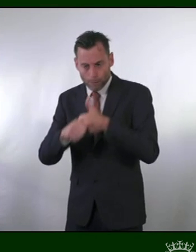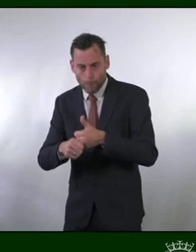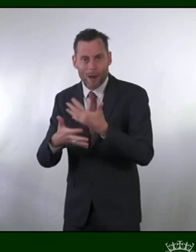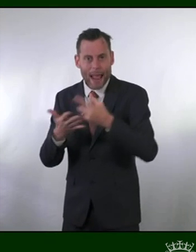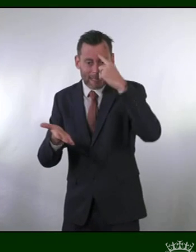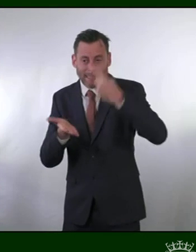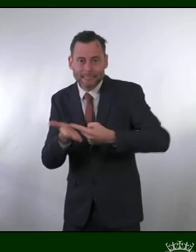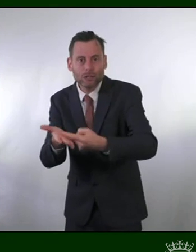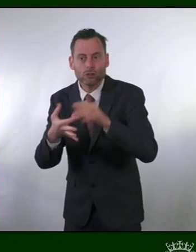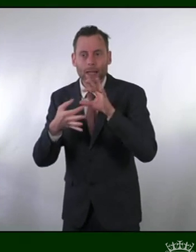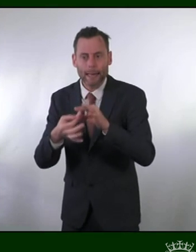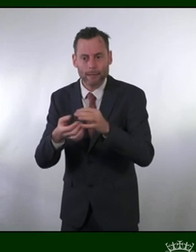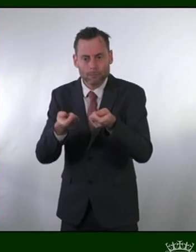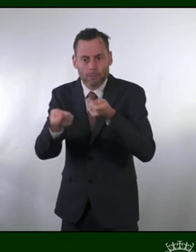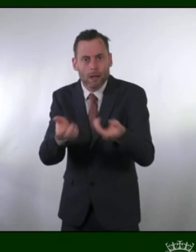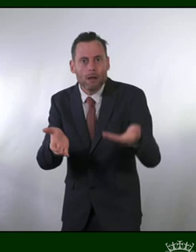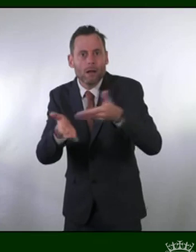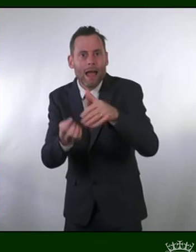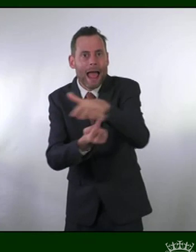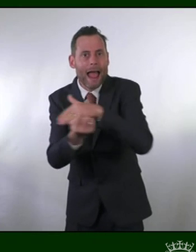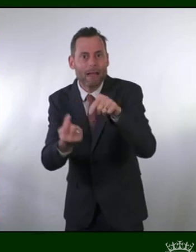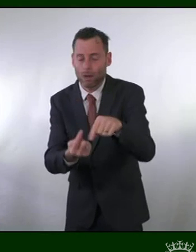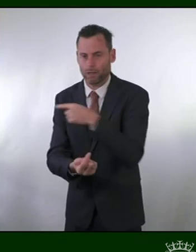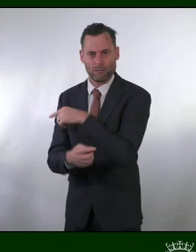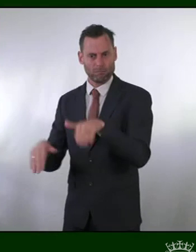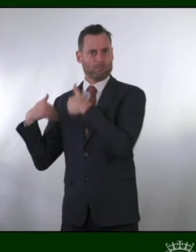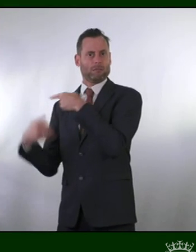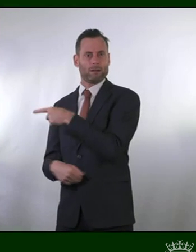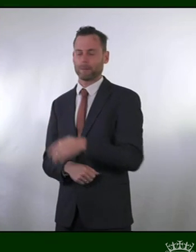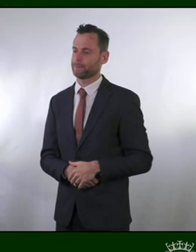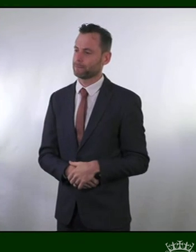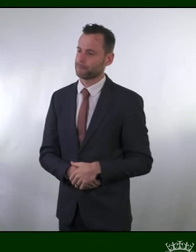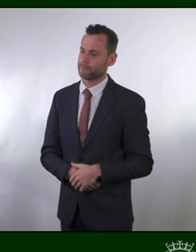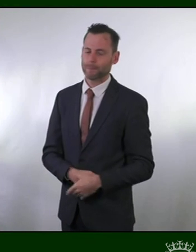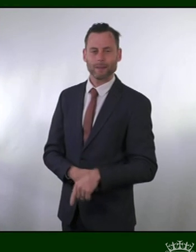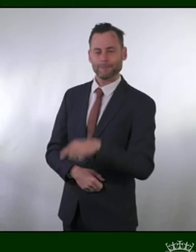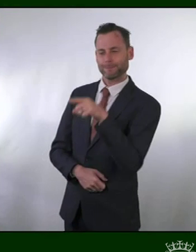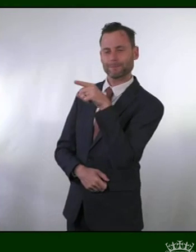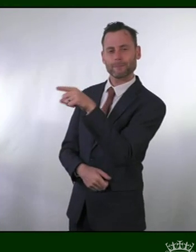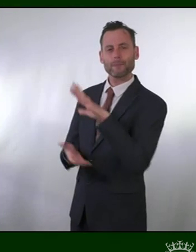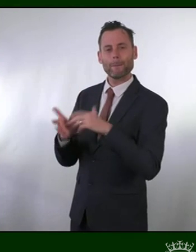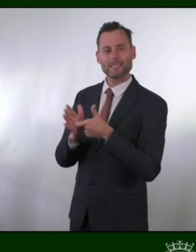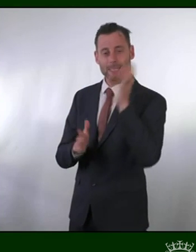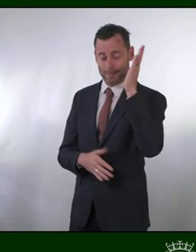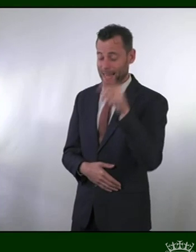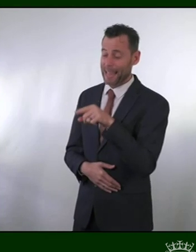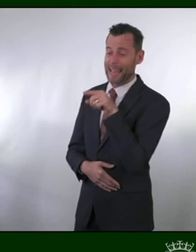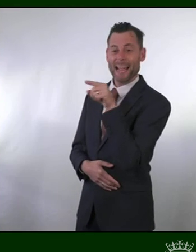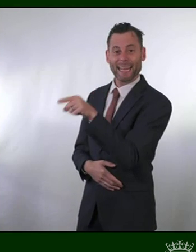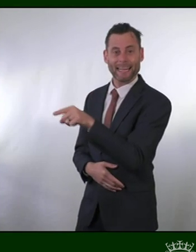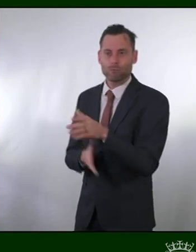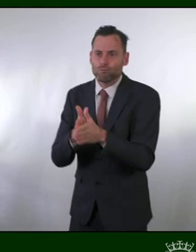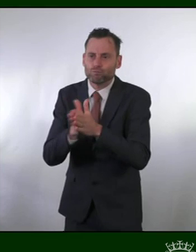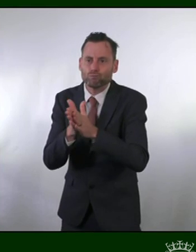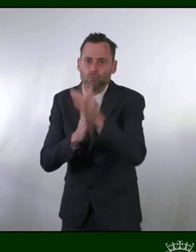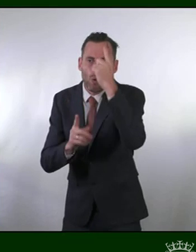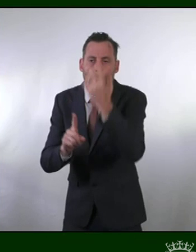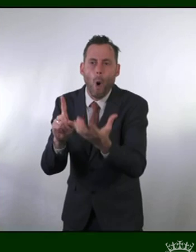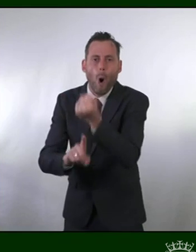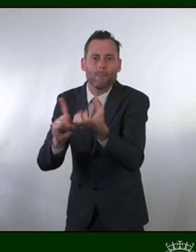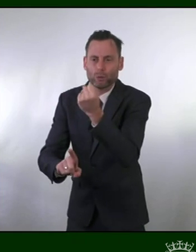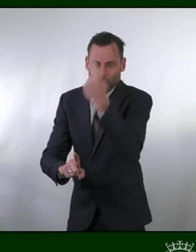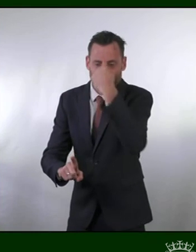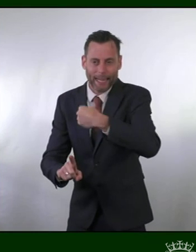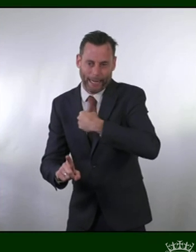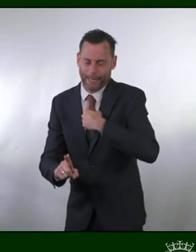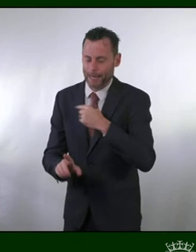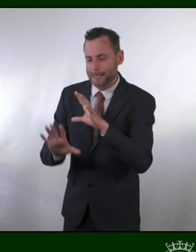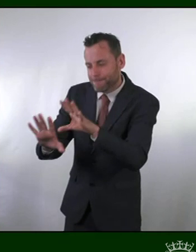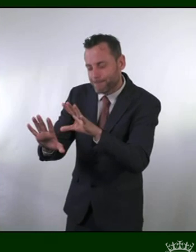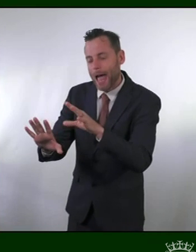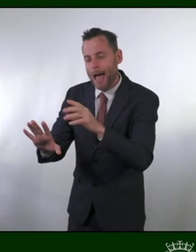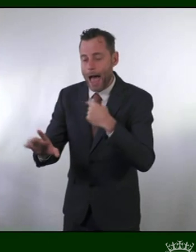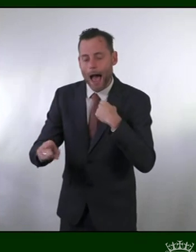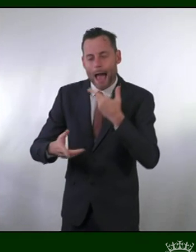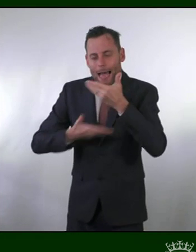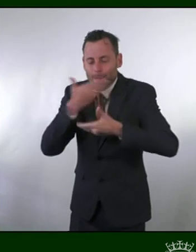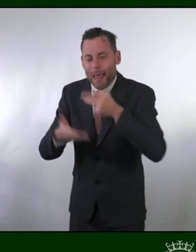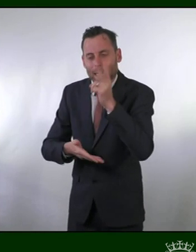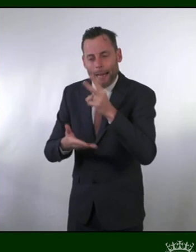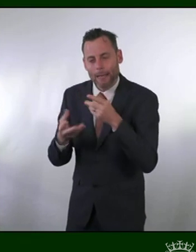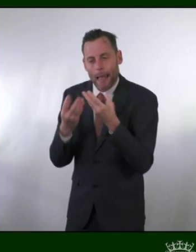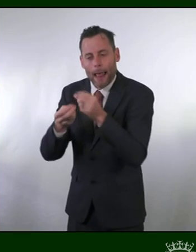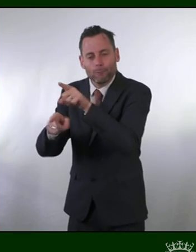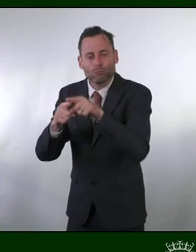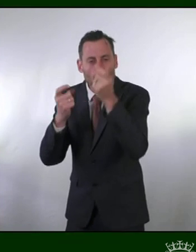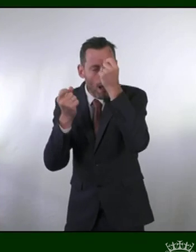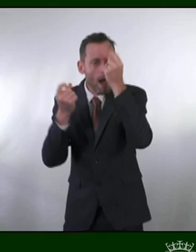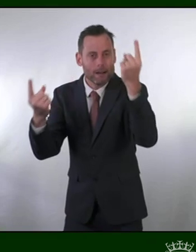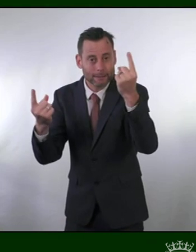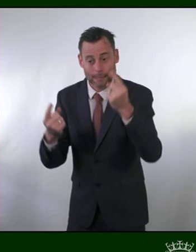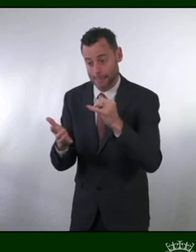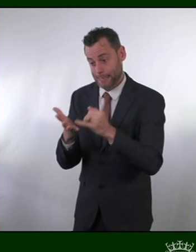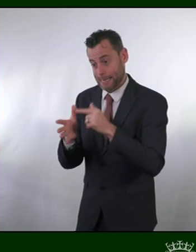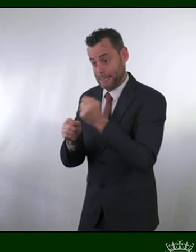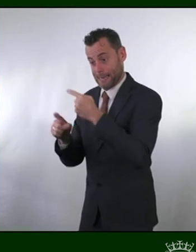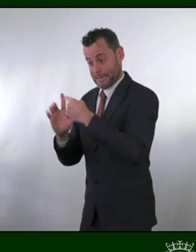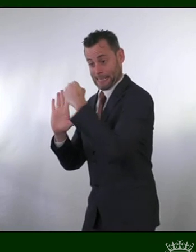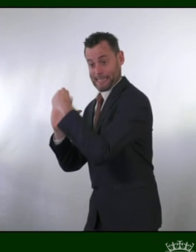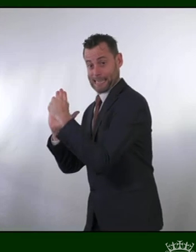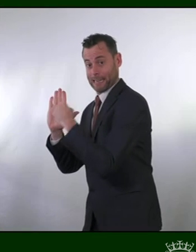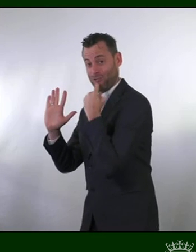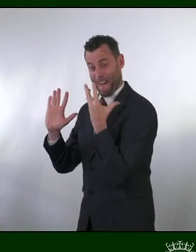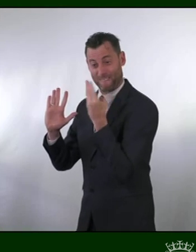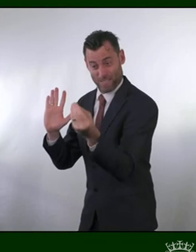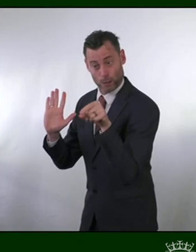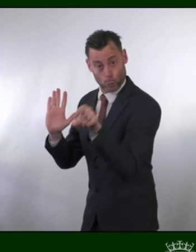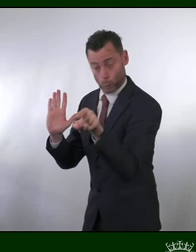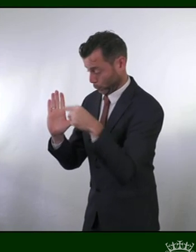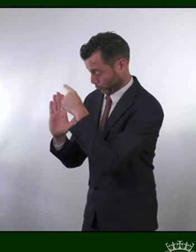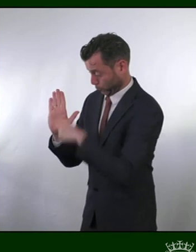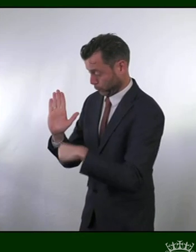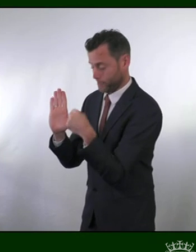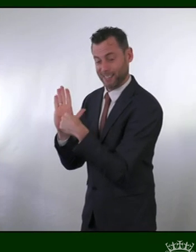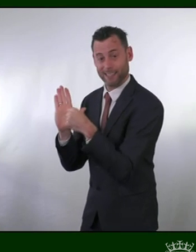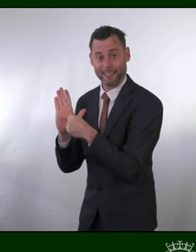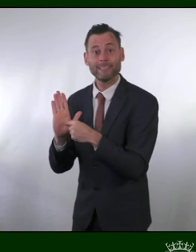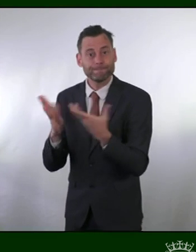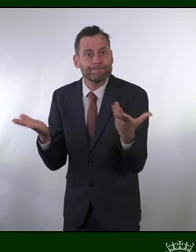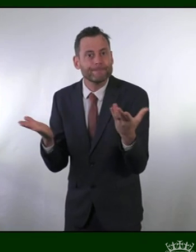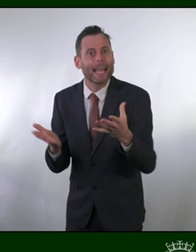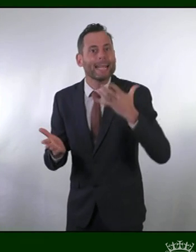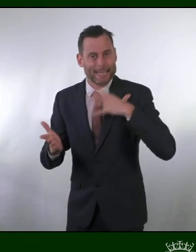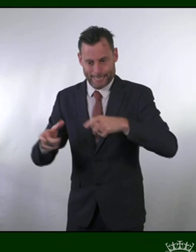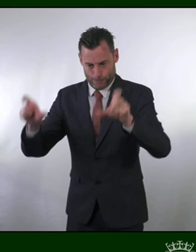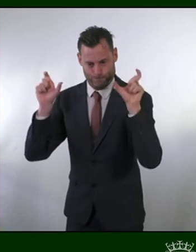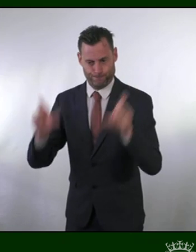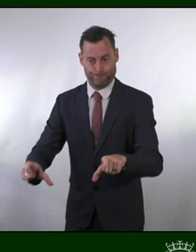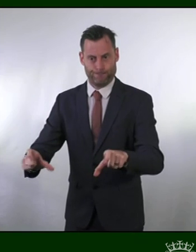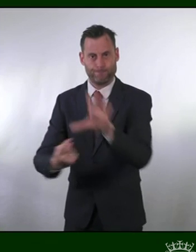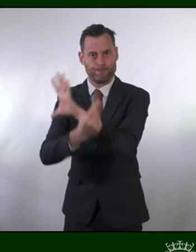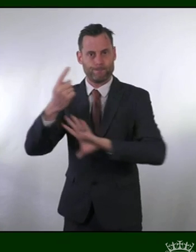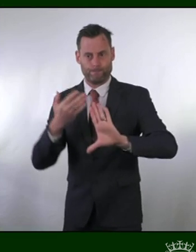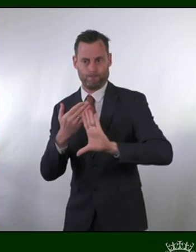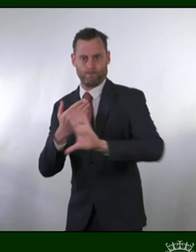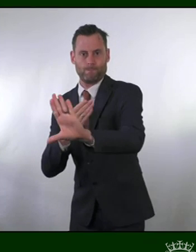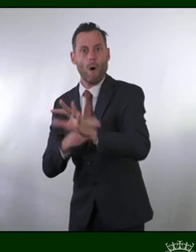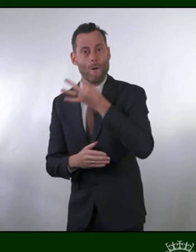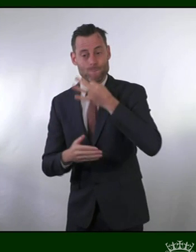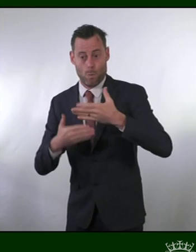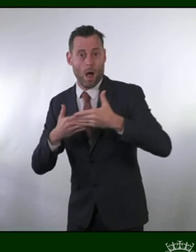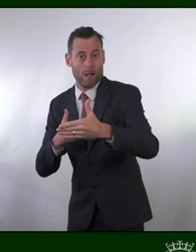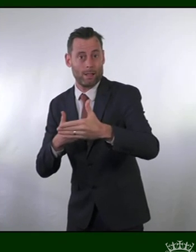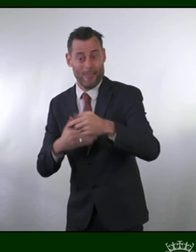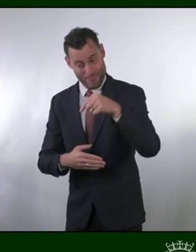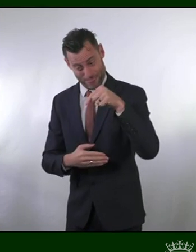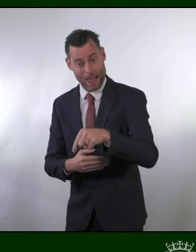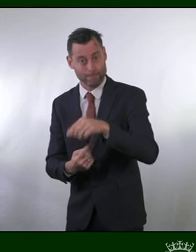I know that, for someone who has been an opportunist all his life, this is difficult to understand, but having read and considered the SAGE advice, I have genuinely concluded that a circuit break is in the national interest—genuinely concluded.